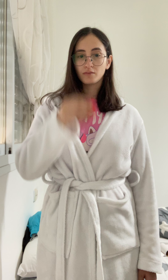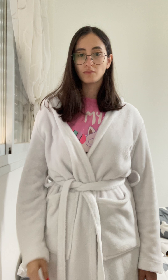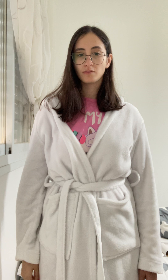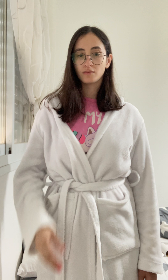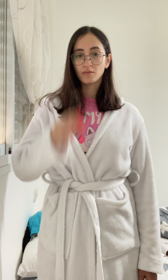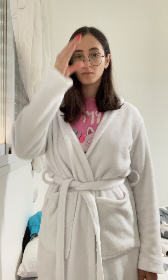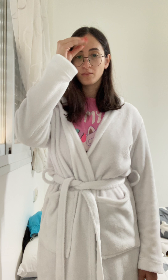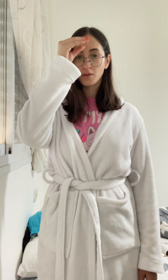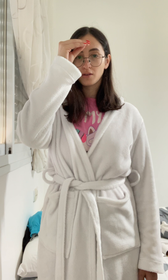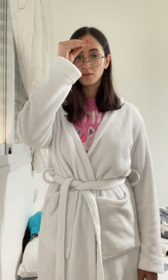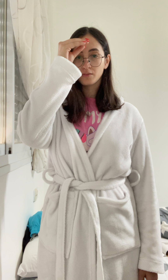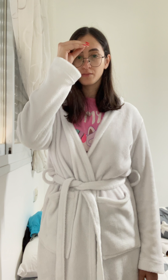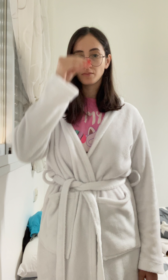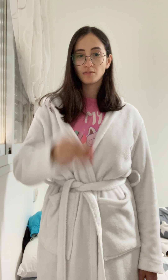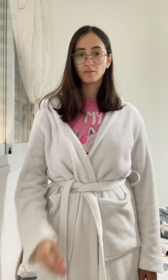בן